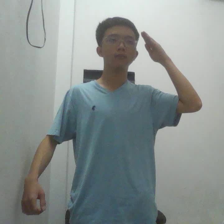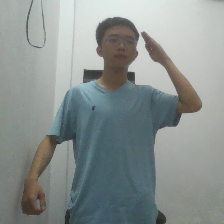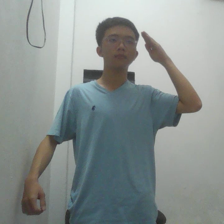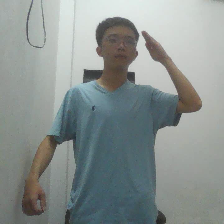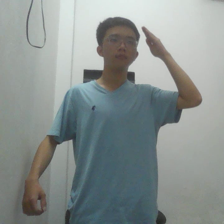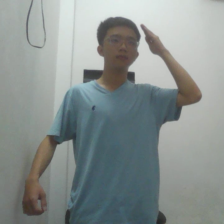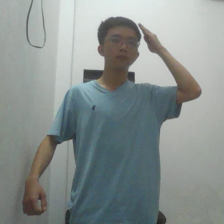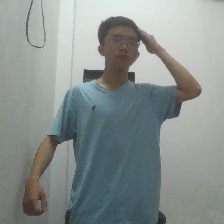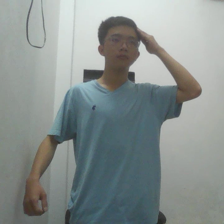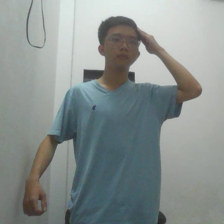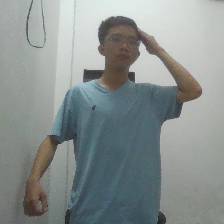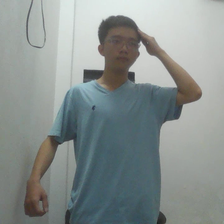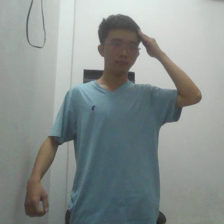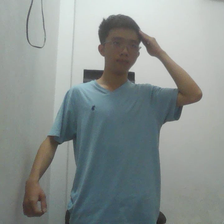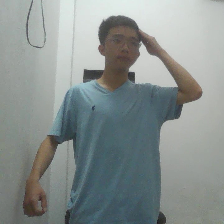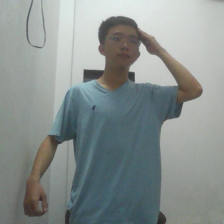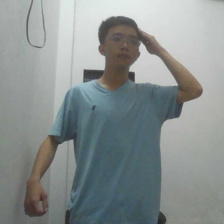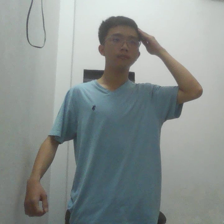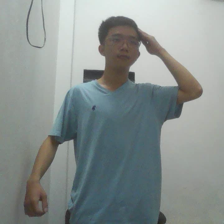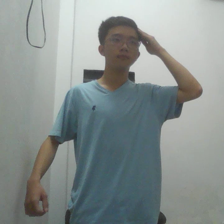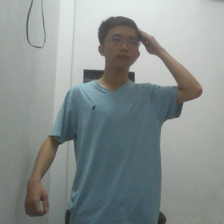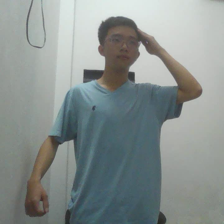biet